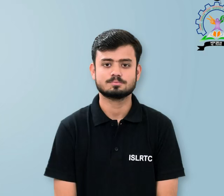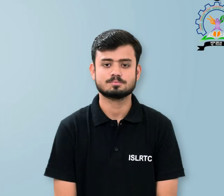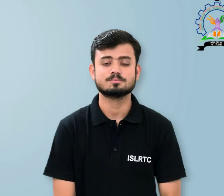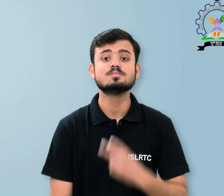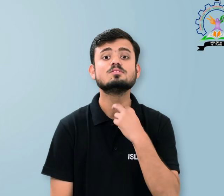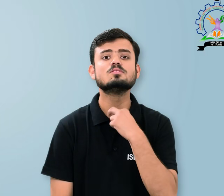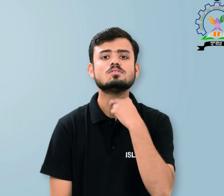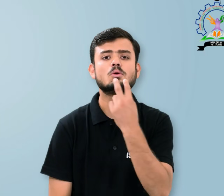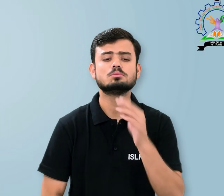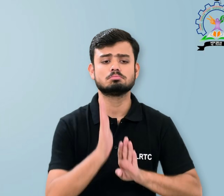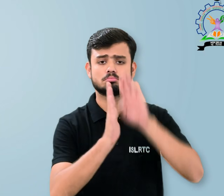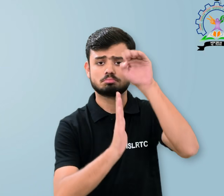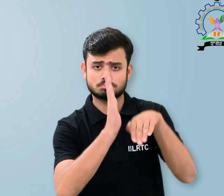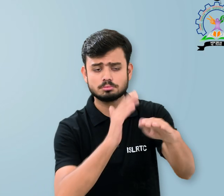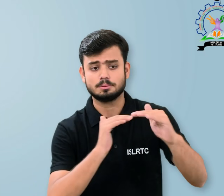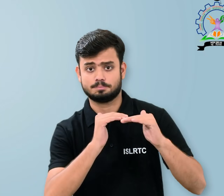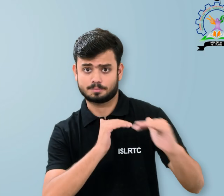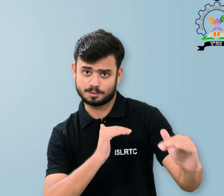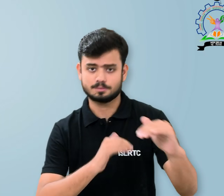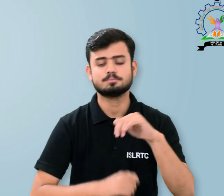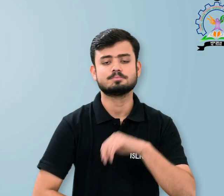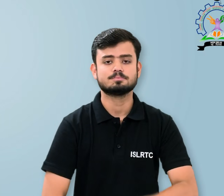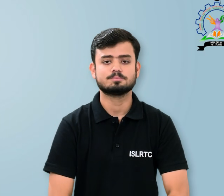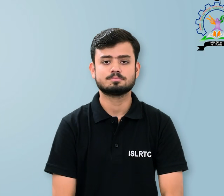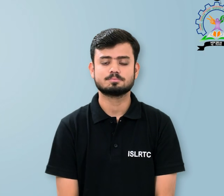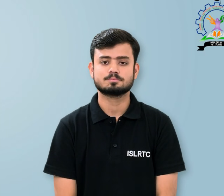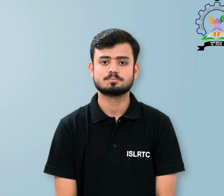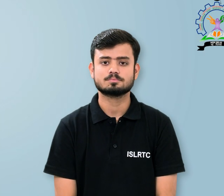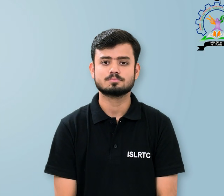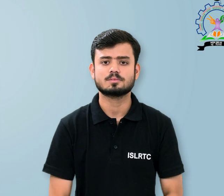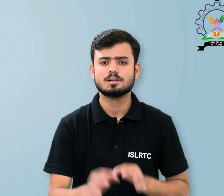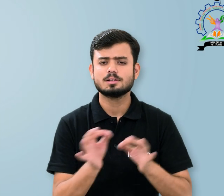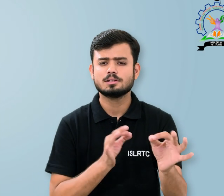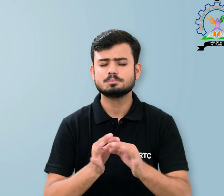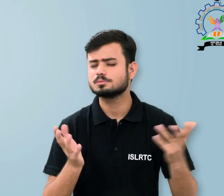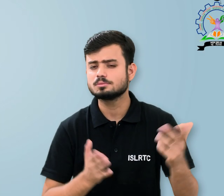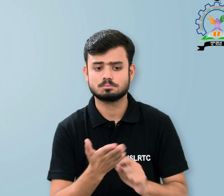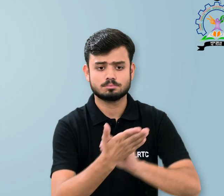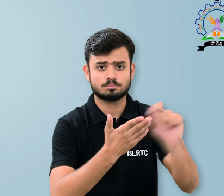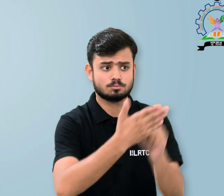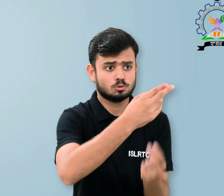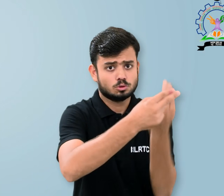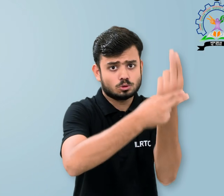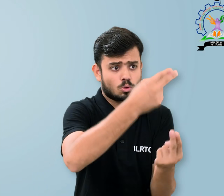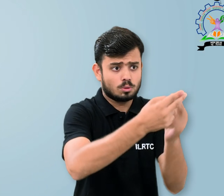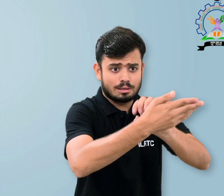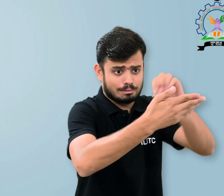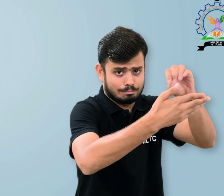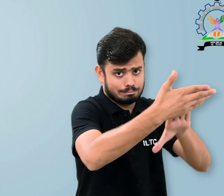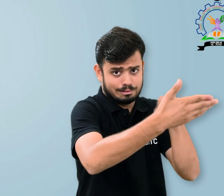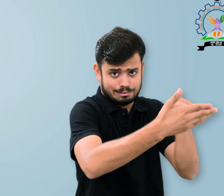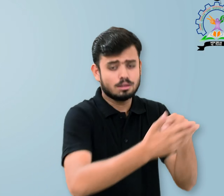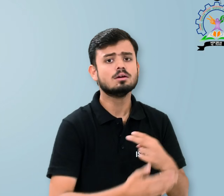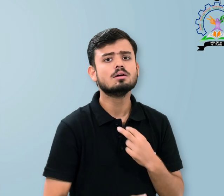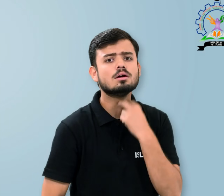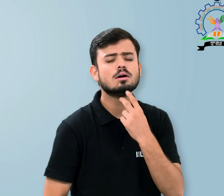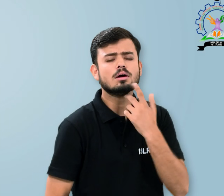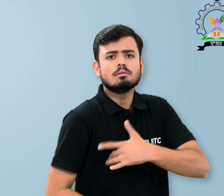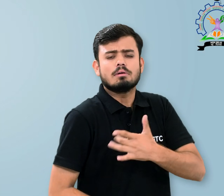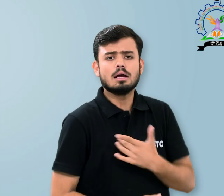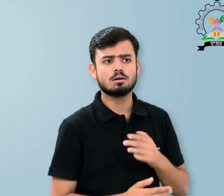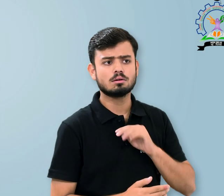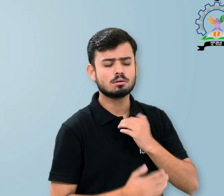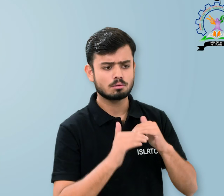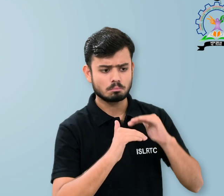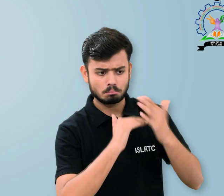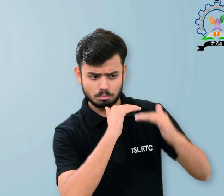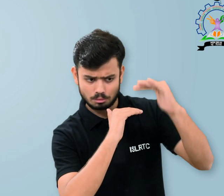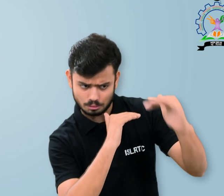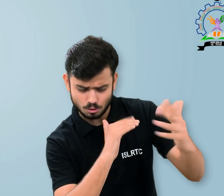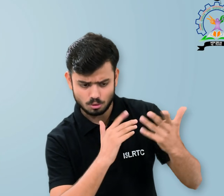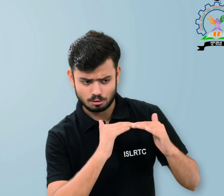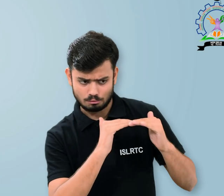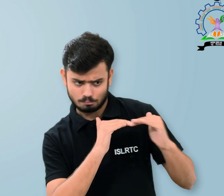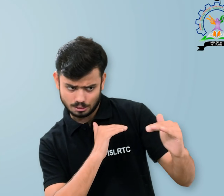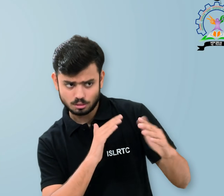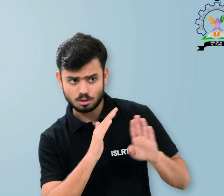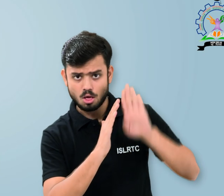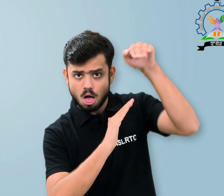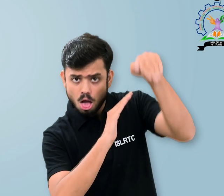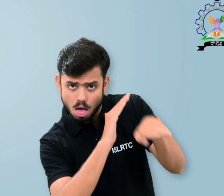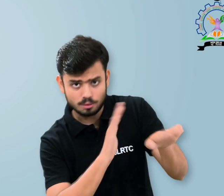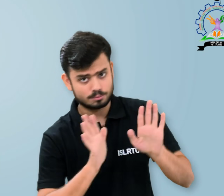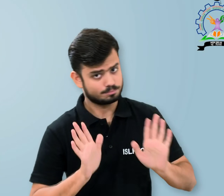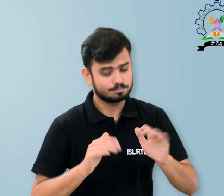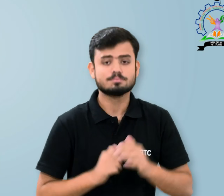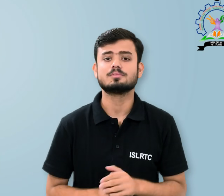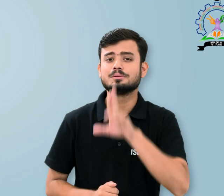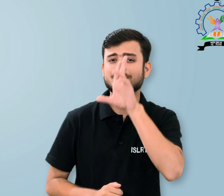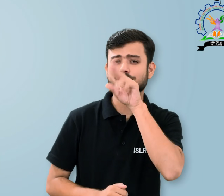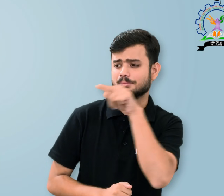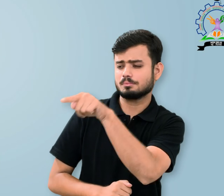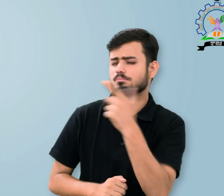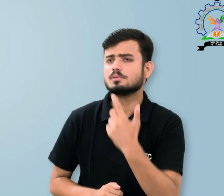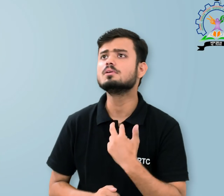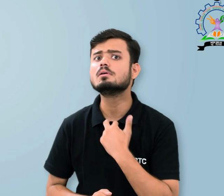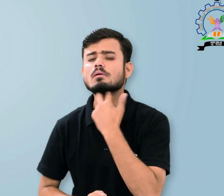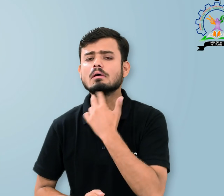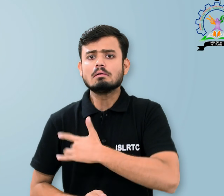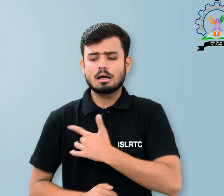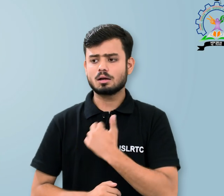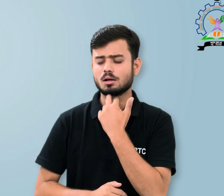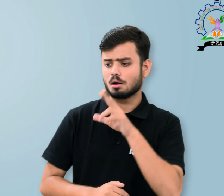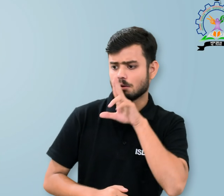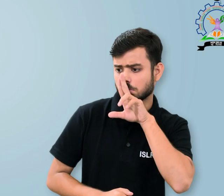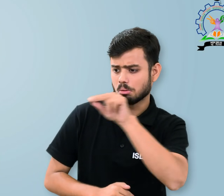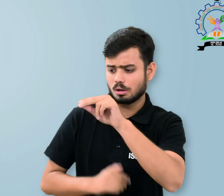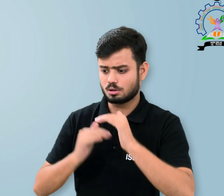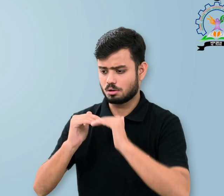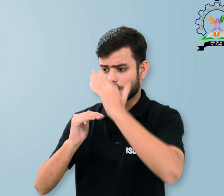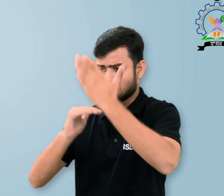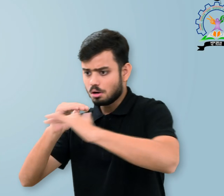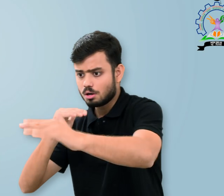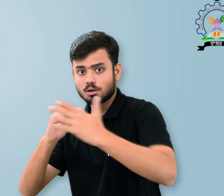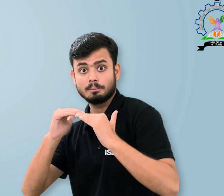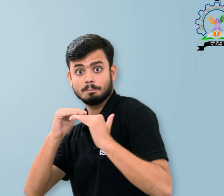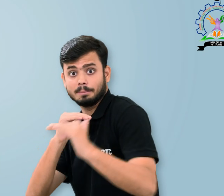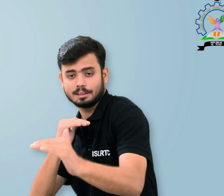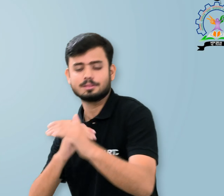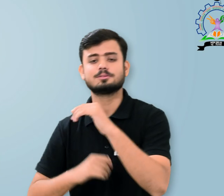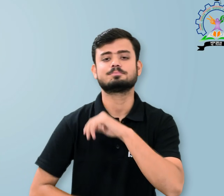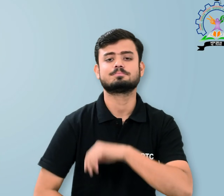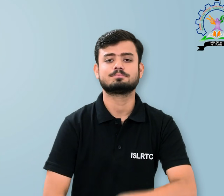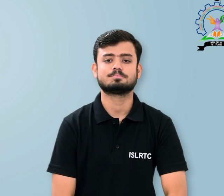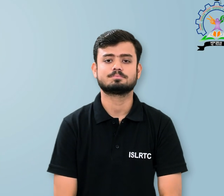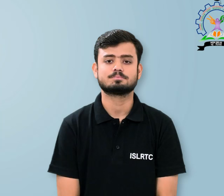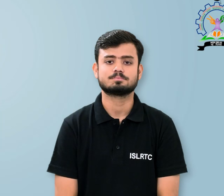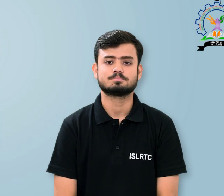Rhythm The pattern of sounds in speech or writing.